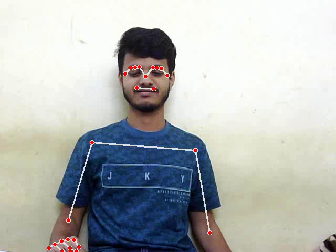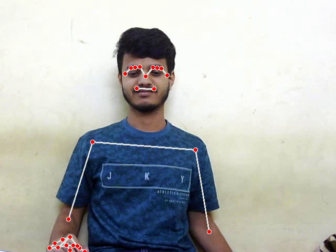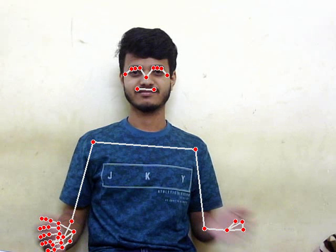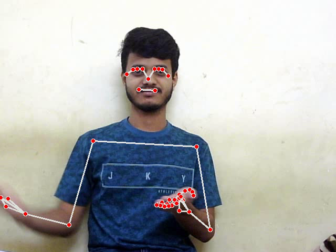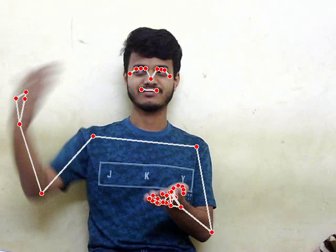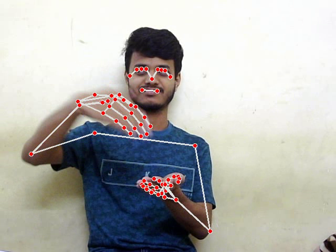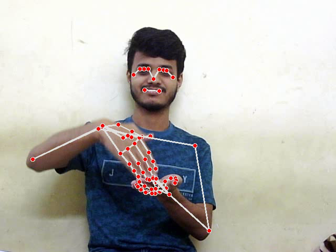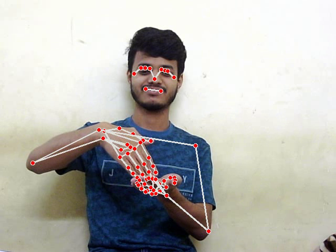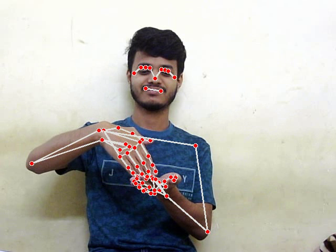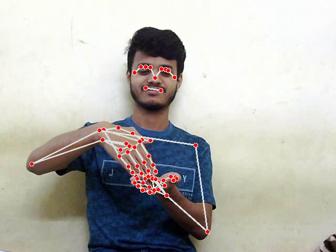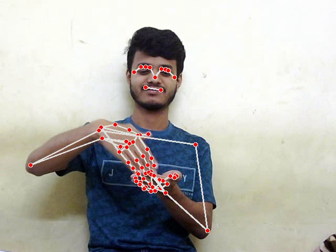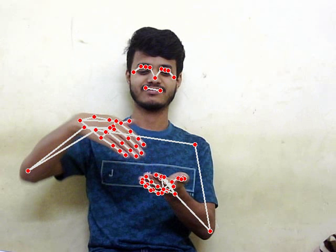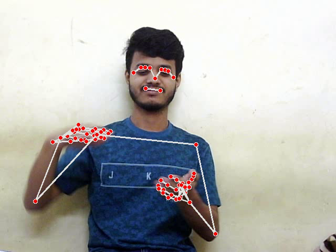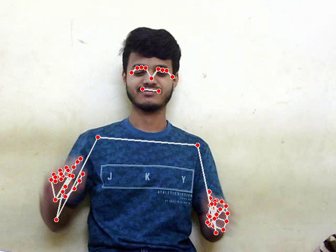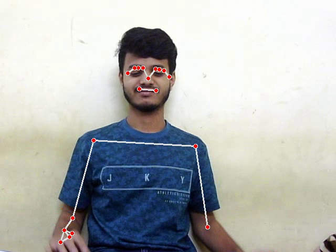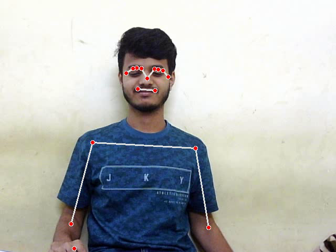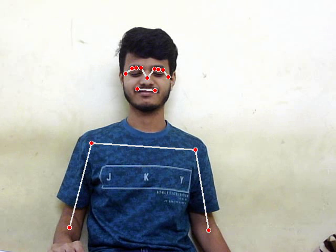again